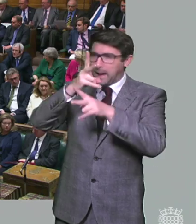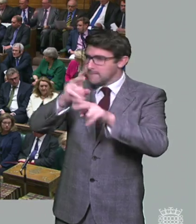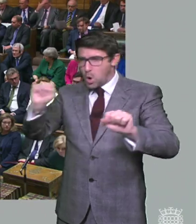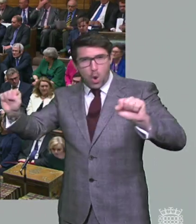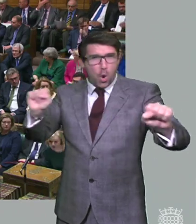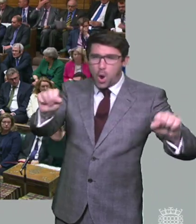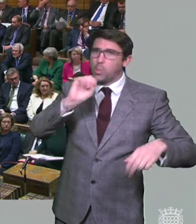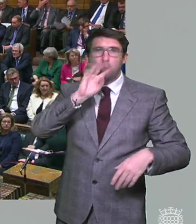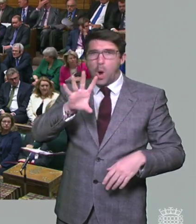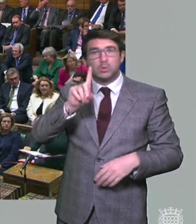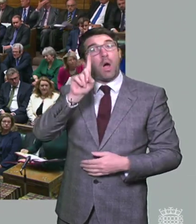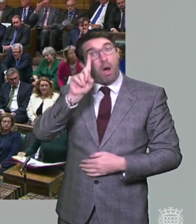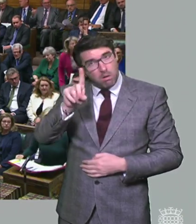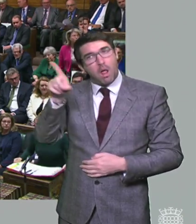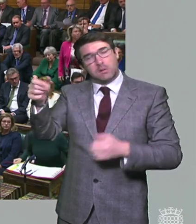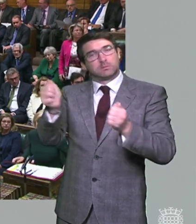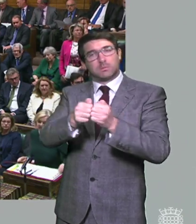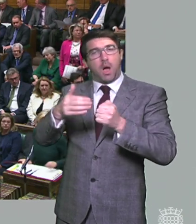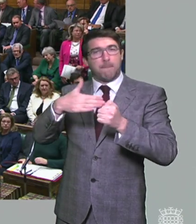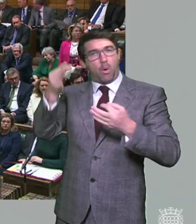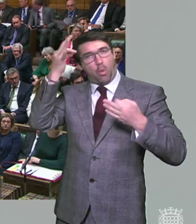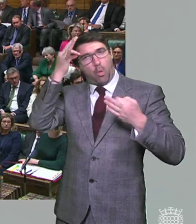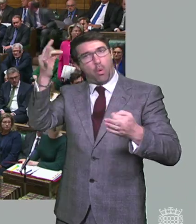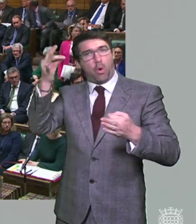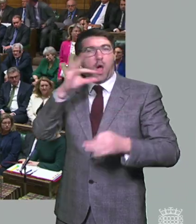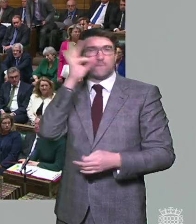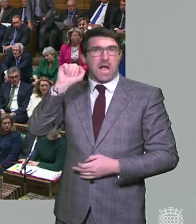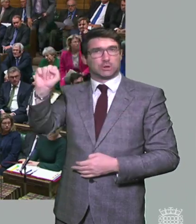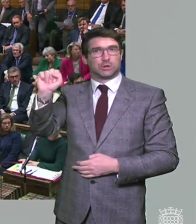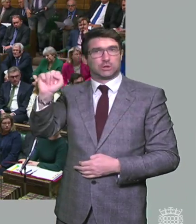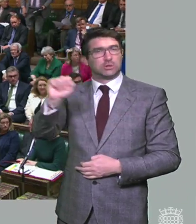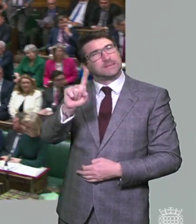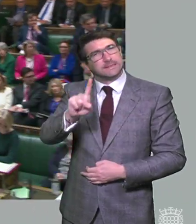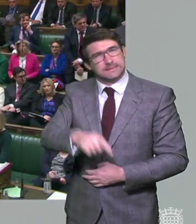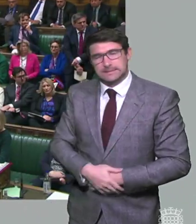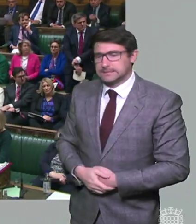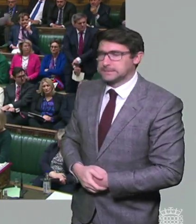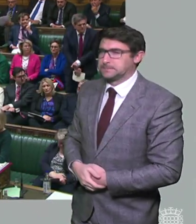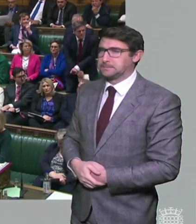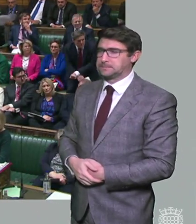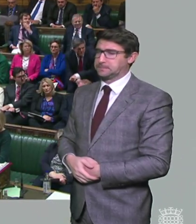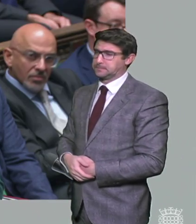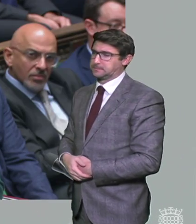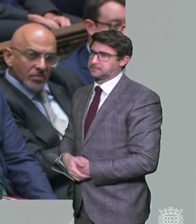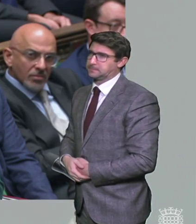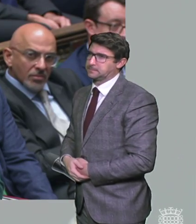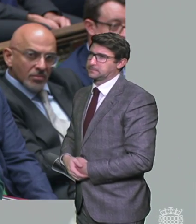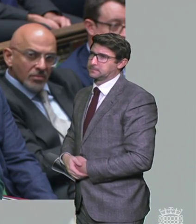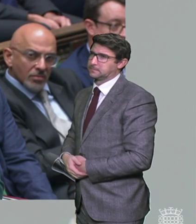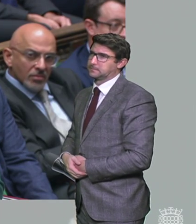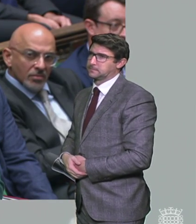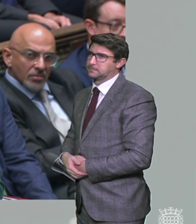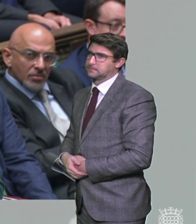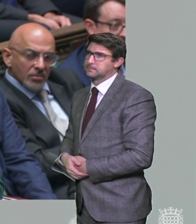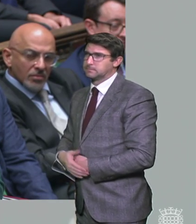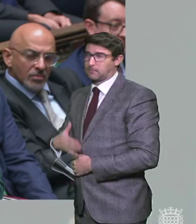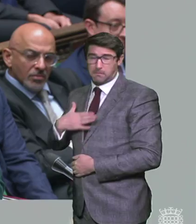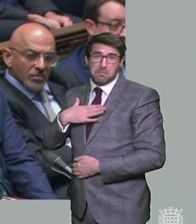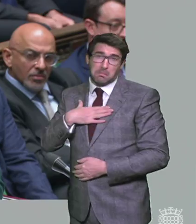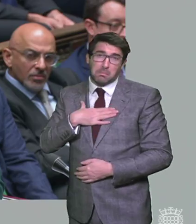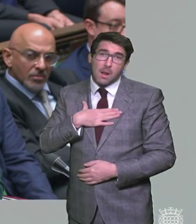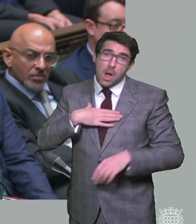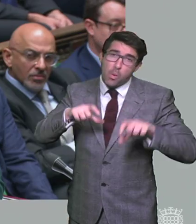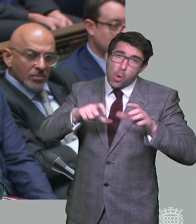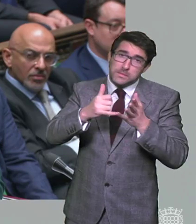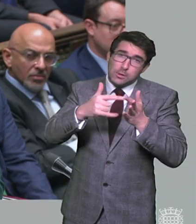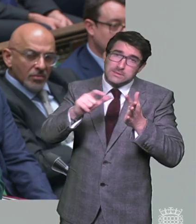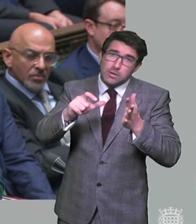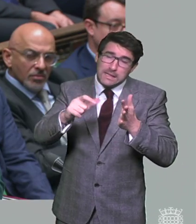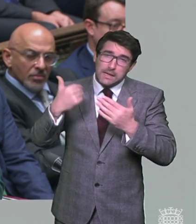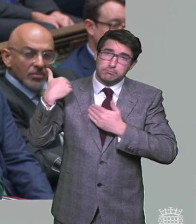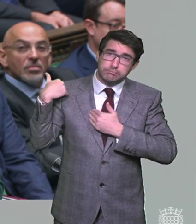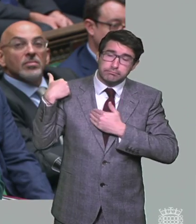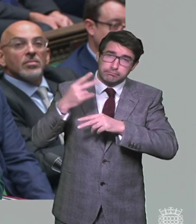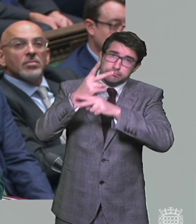The Home Secretary is committed to dealing with this very difficult issue of the small boats in the channel.